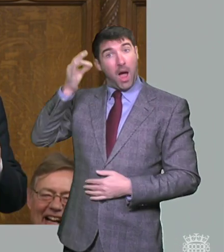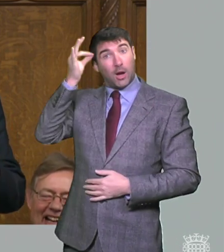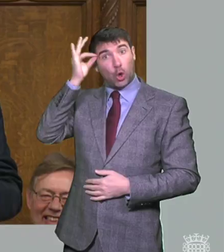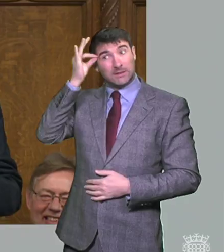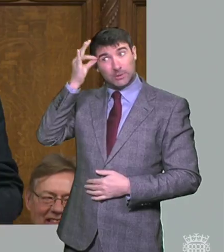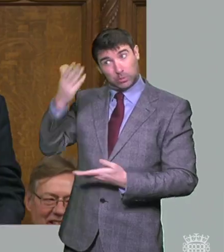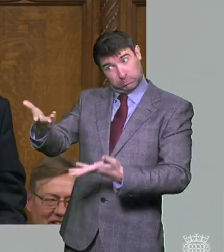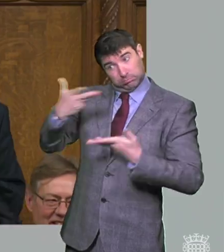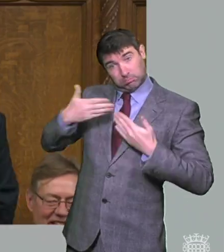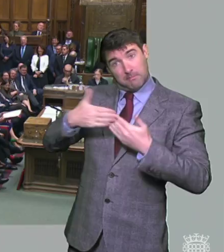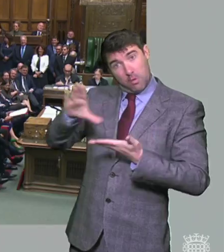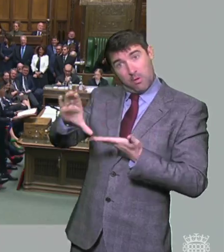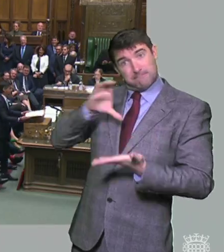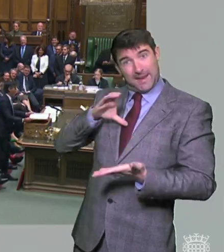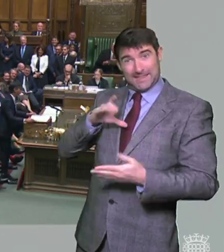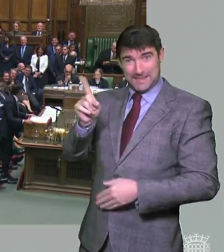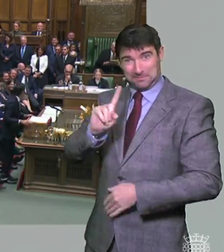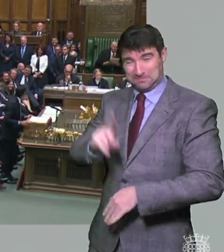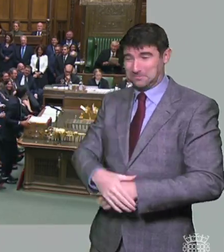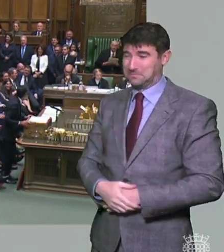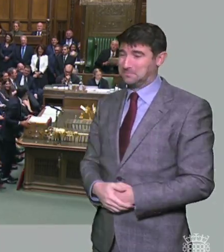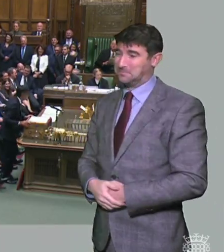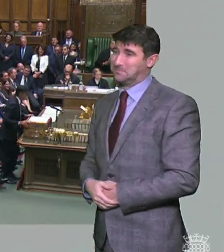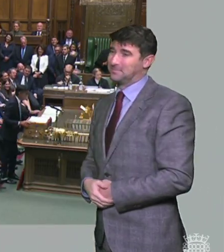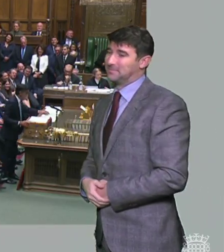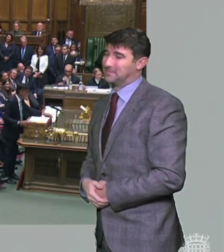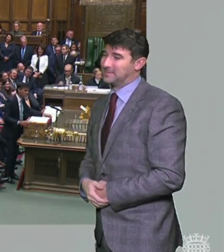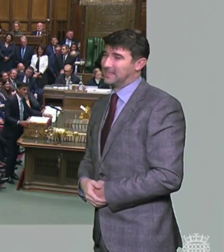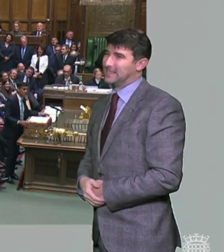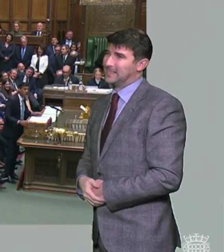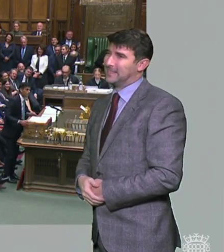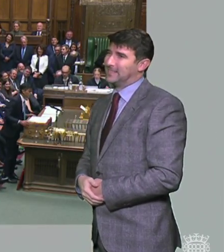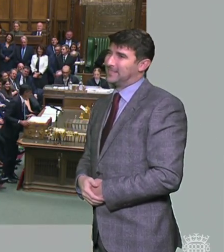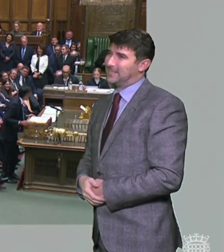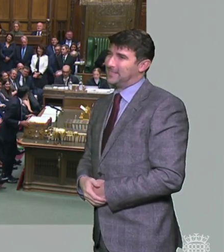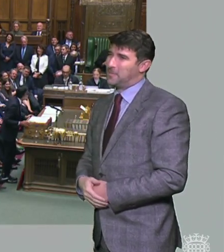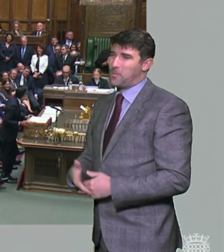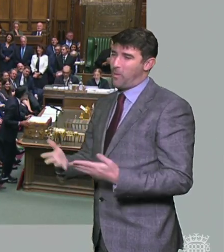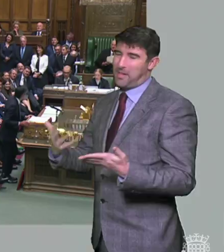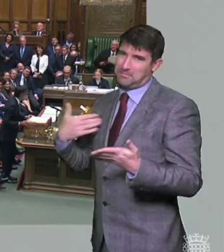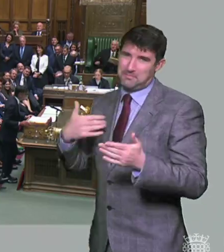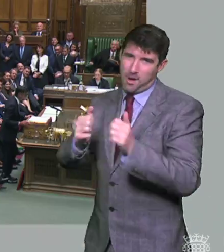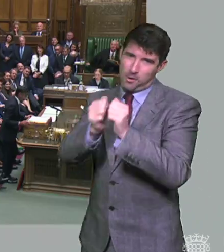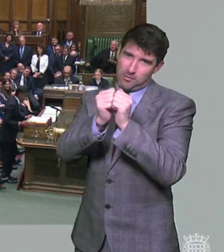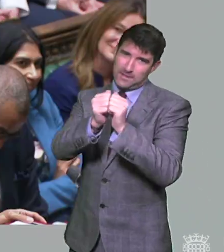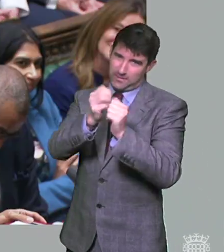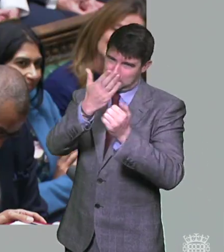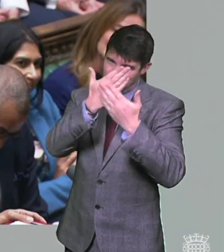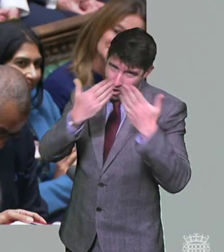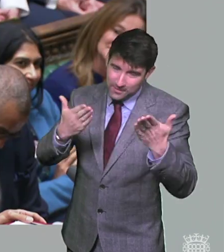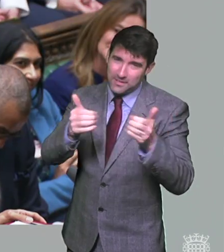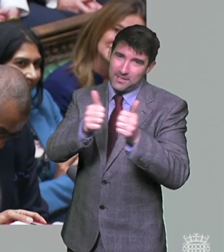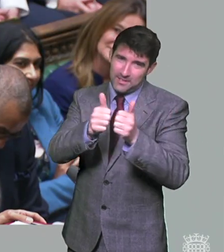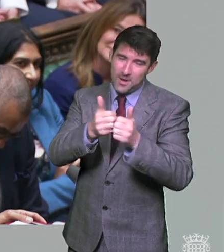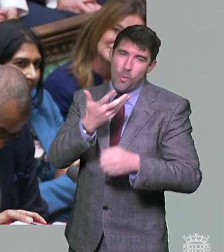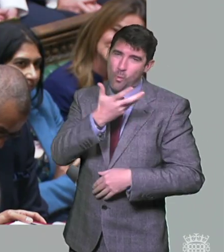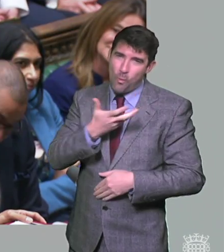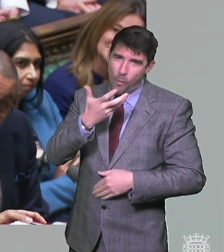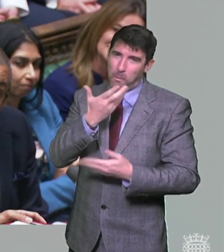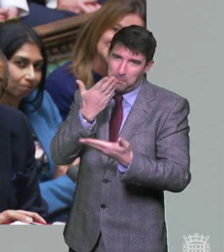I am grateful to my honourable Friend for his warm remarks.